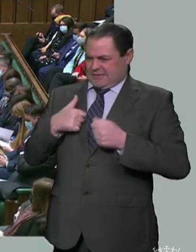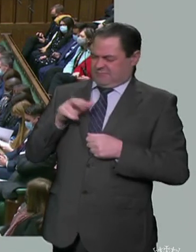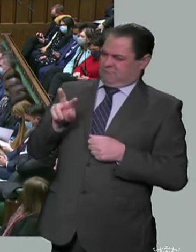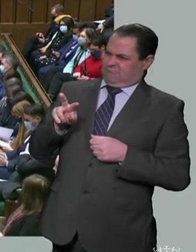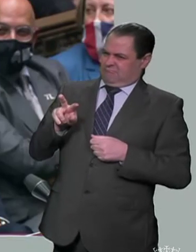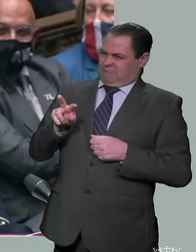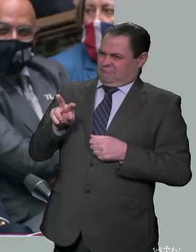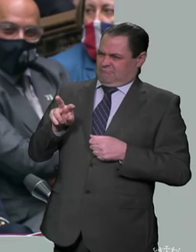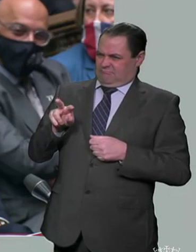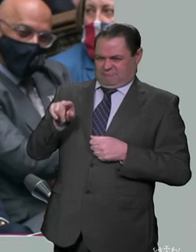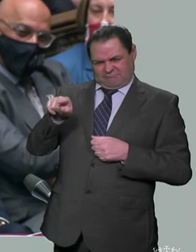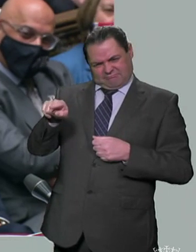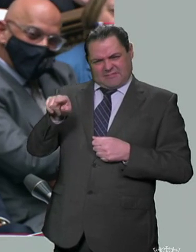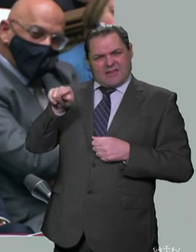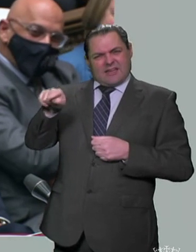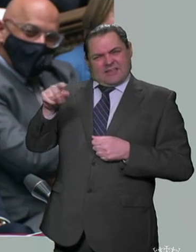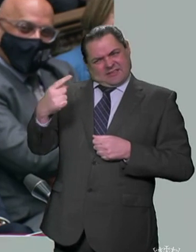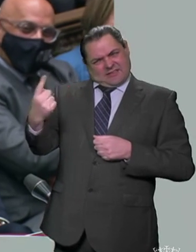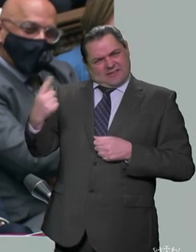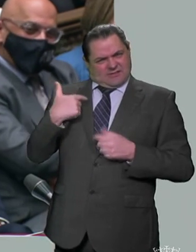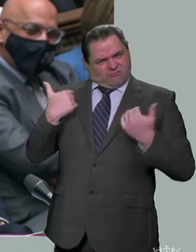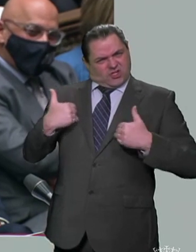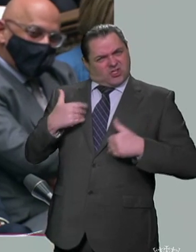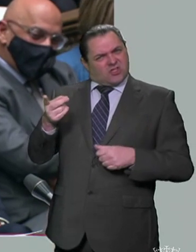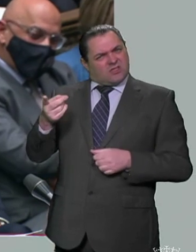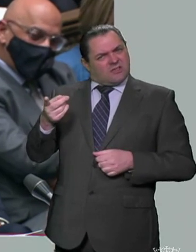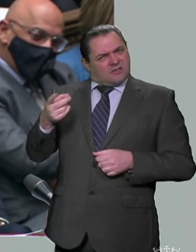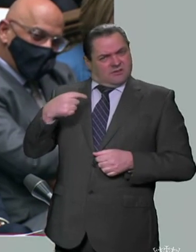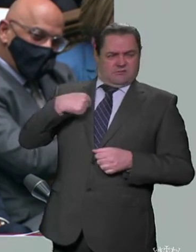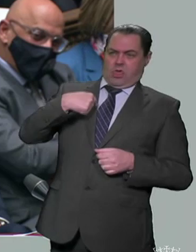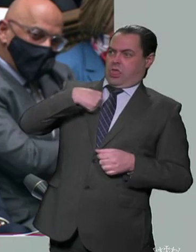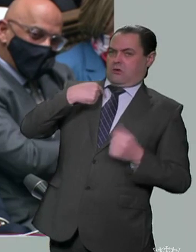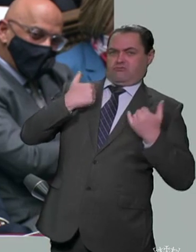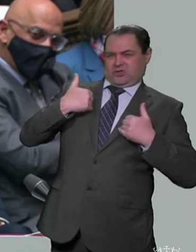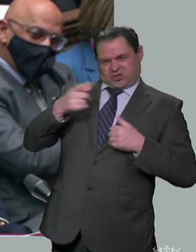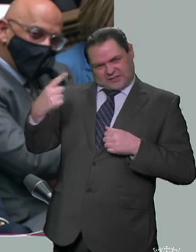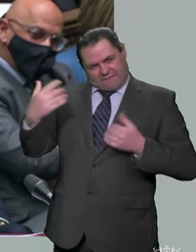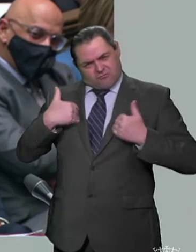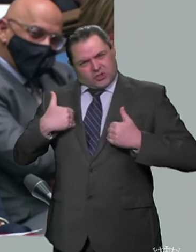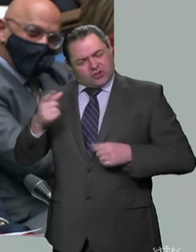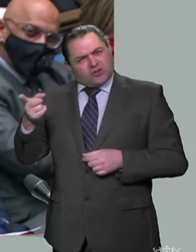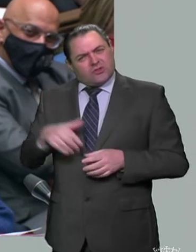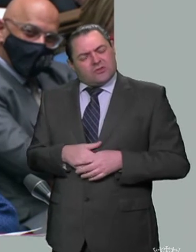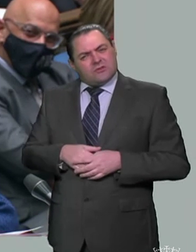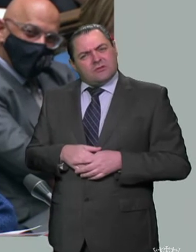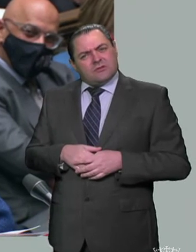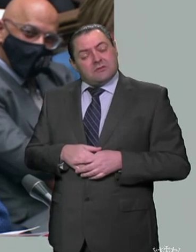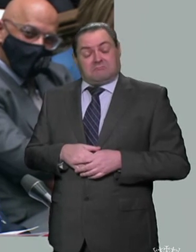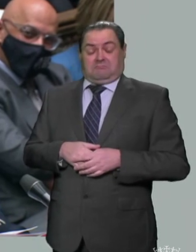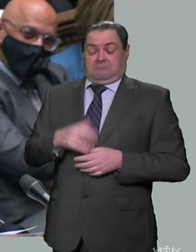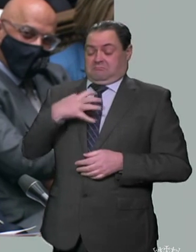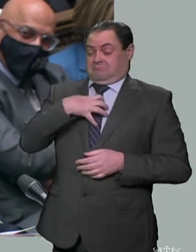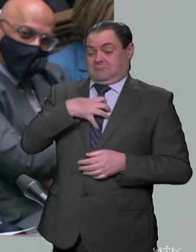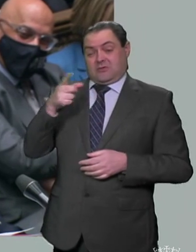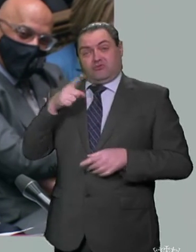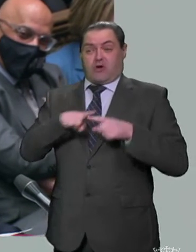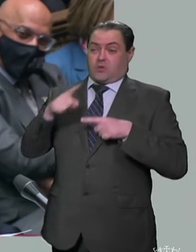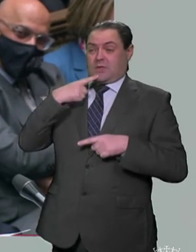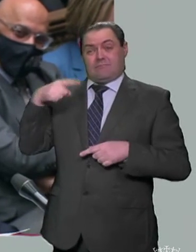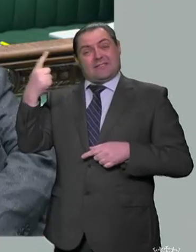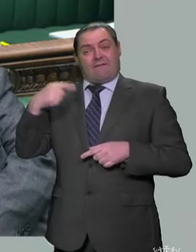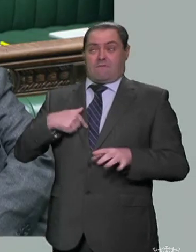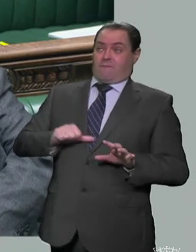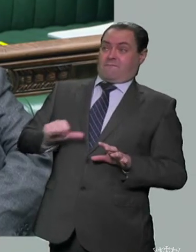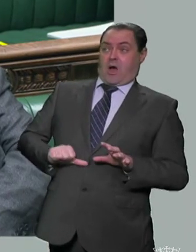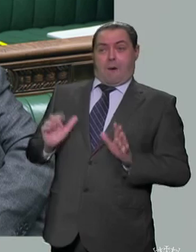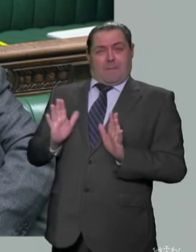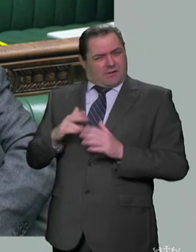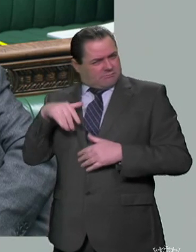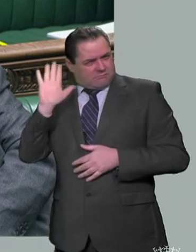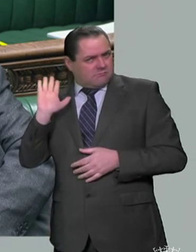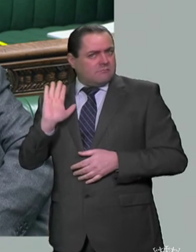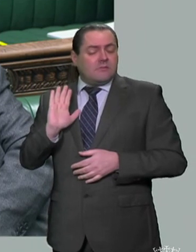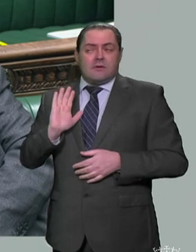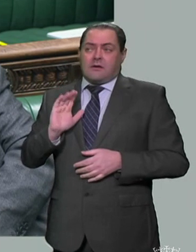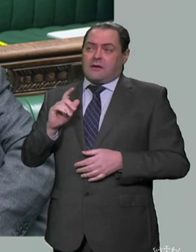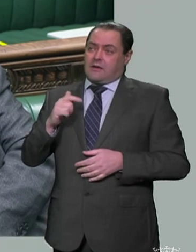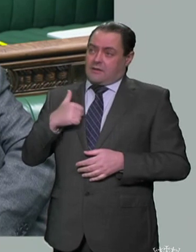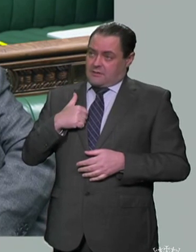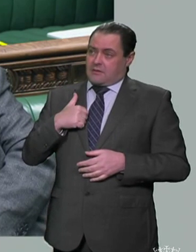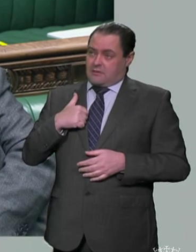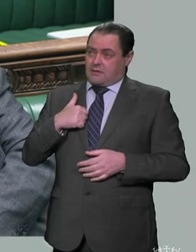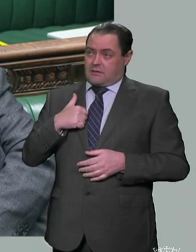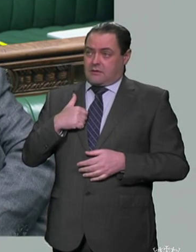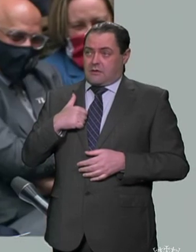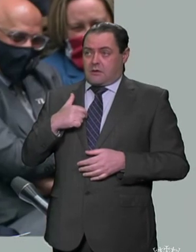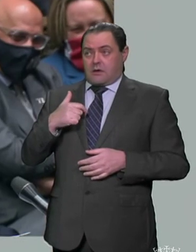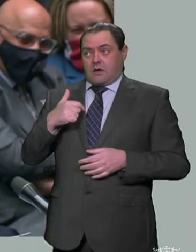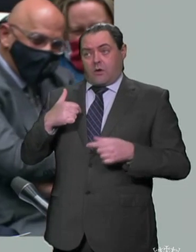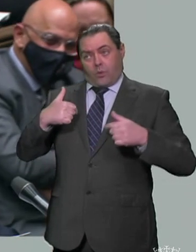I find that criticism hard to take from the humble crofter, if I may say so—with whom, I stress, I normally have very good relations off the pitch.